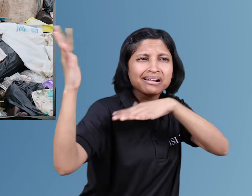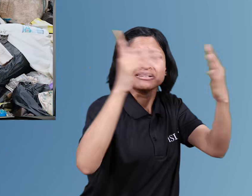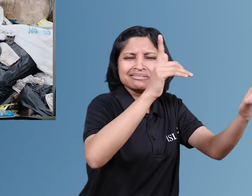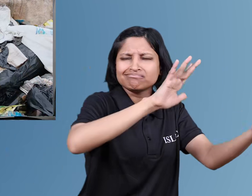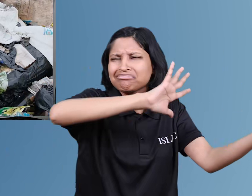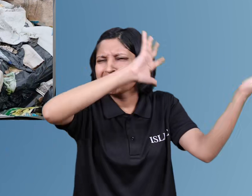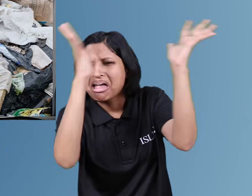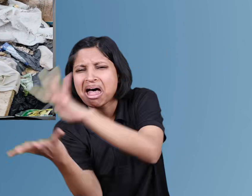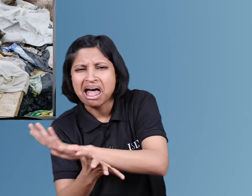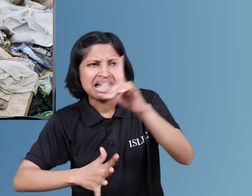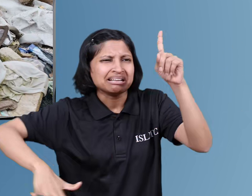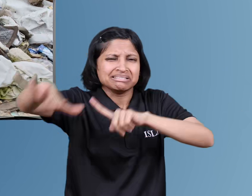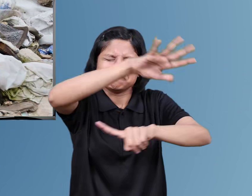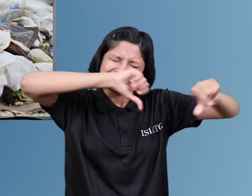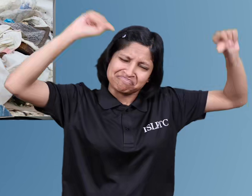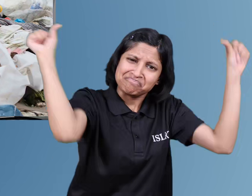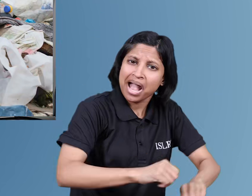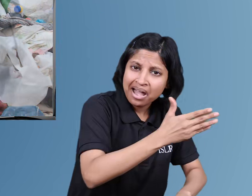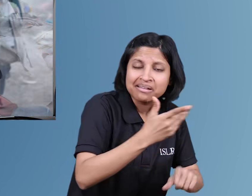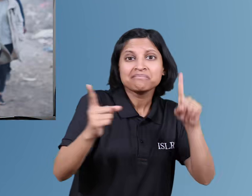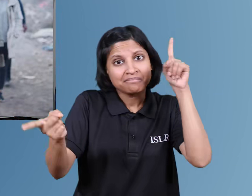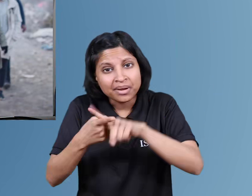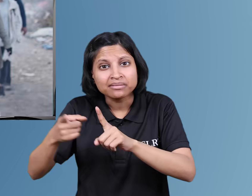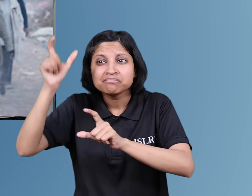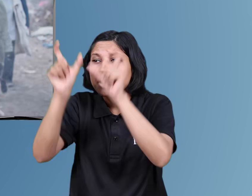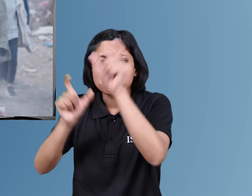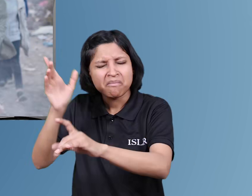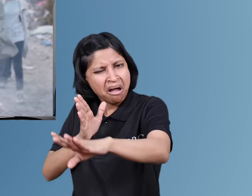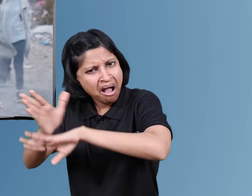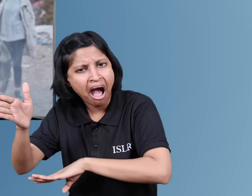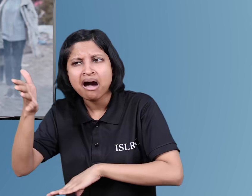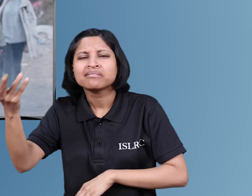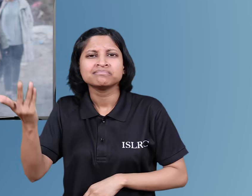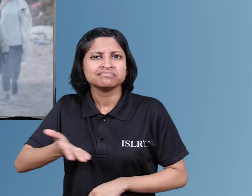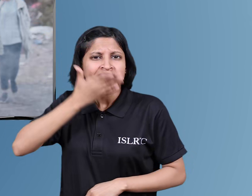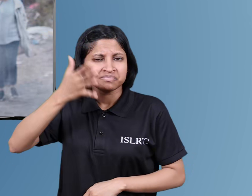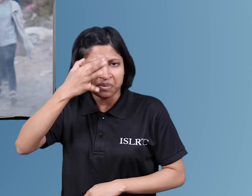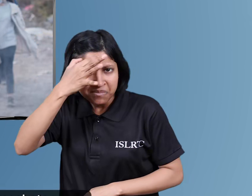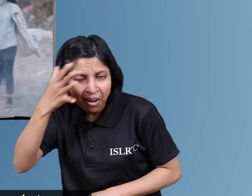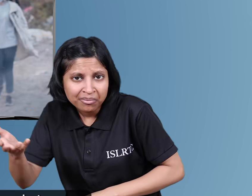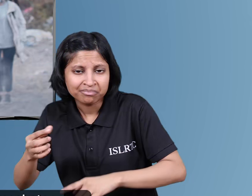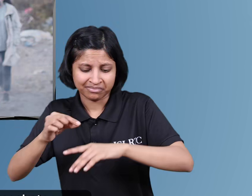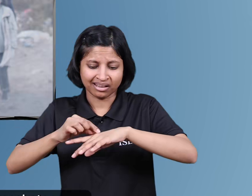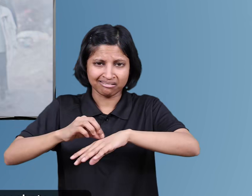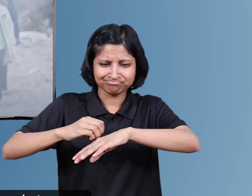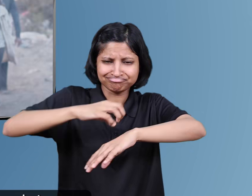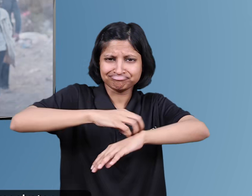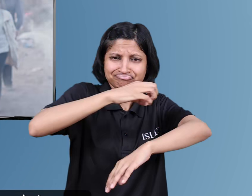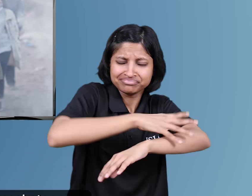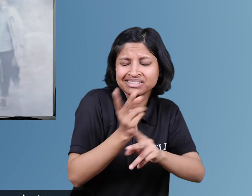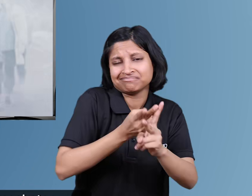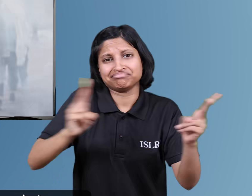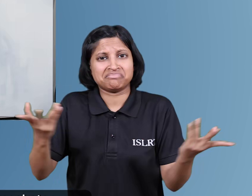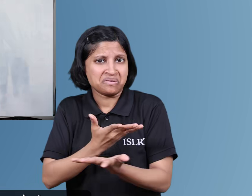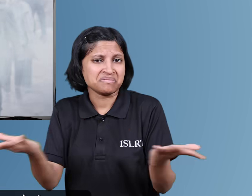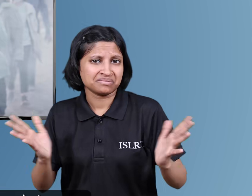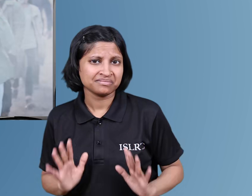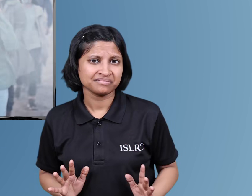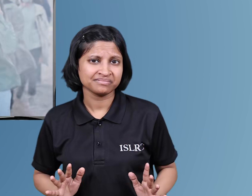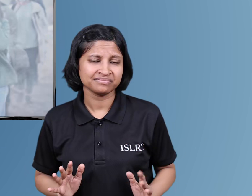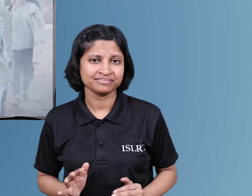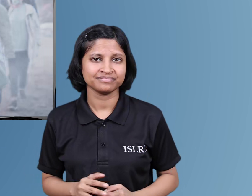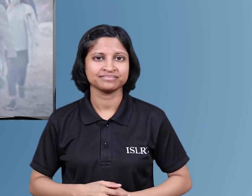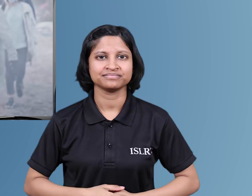can damage the environment and lead to health issues such as respiratory problems and skin allergies.